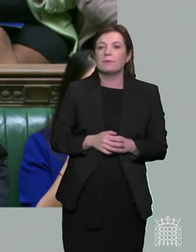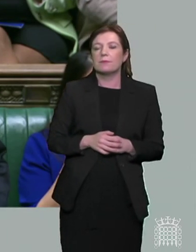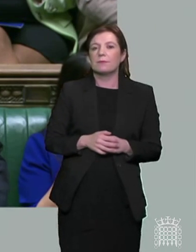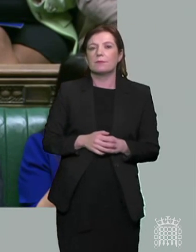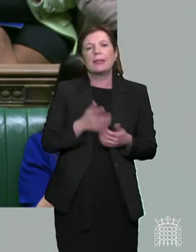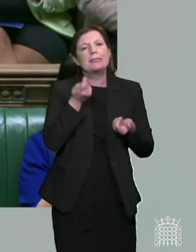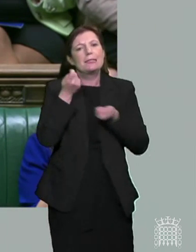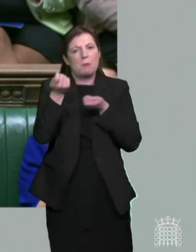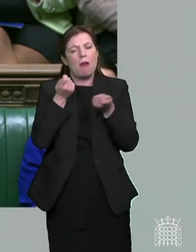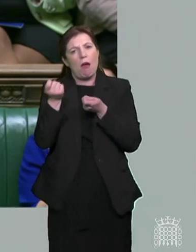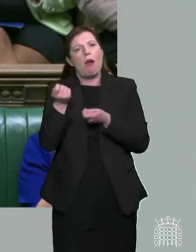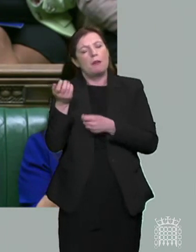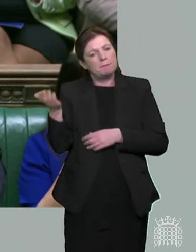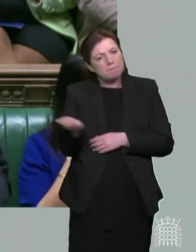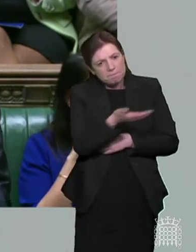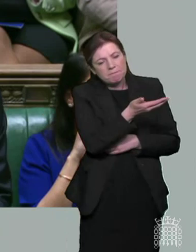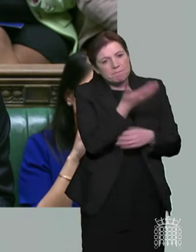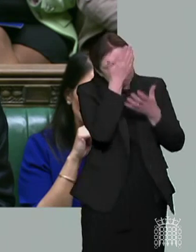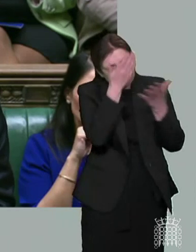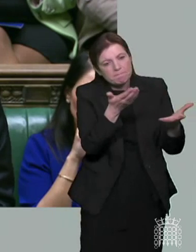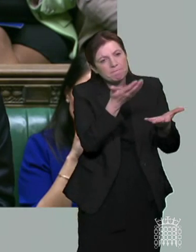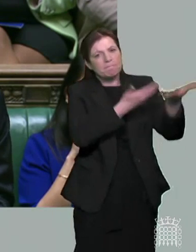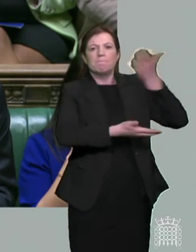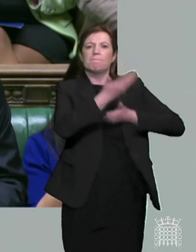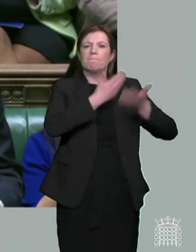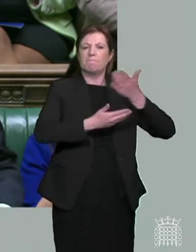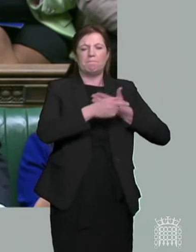I thank the hon. Member for Leeds West for her reply.